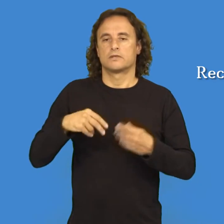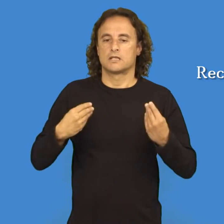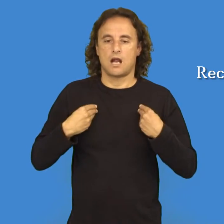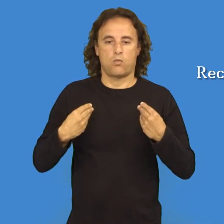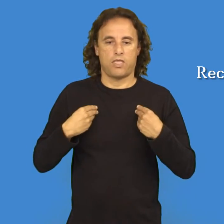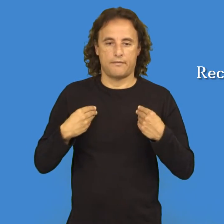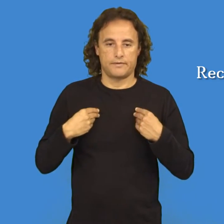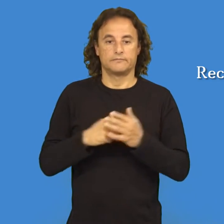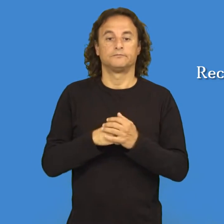vivir